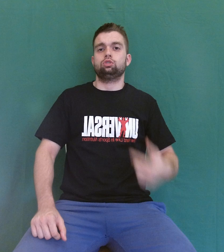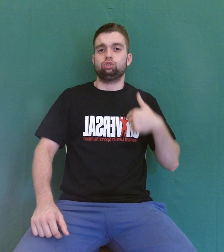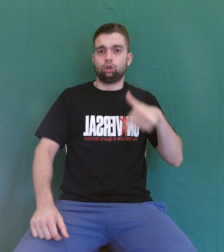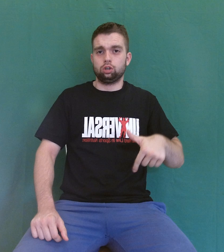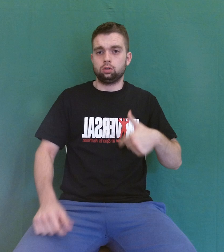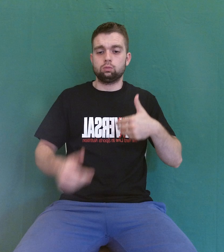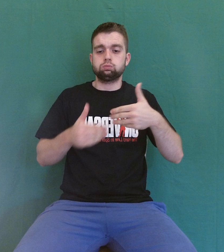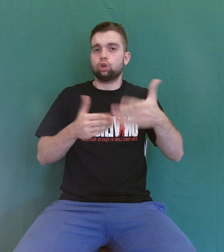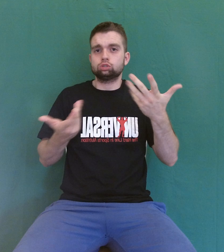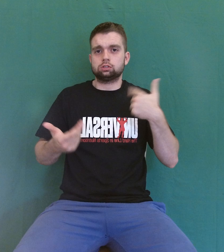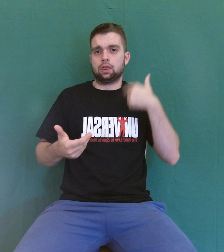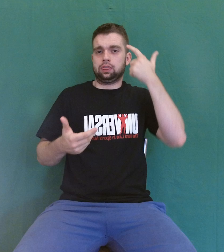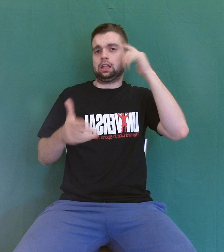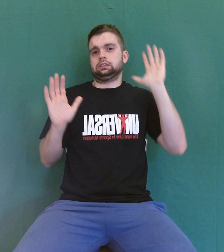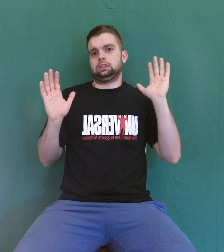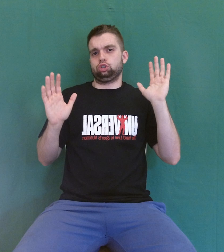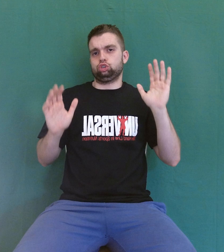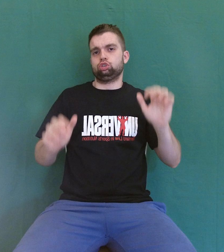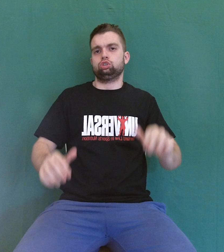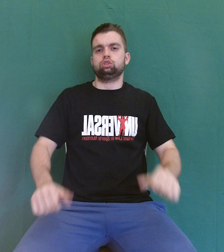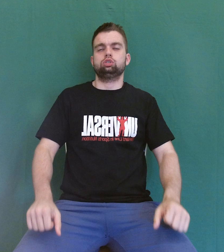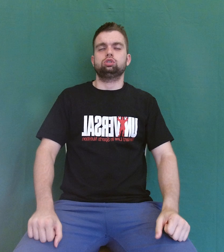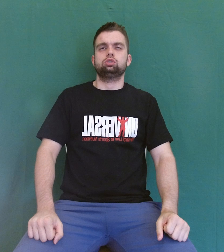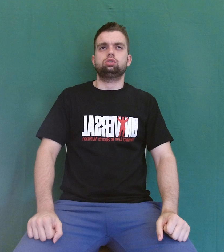ΤΩΡΑ ΠΟΤΕ ΠΟΤΕ ΕΓΩ ΔΕΝ ΞΕΡΩ